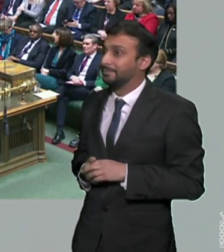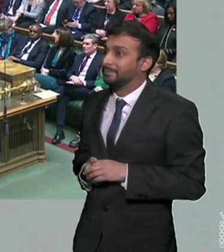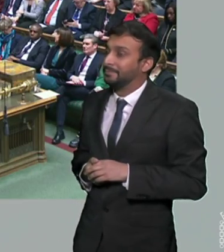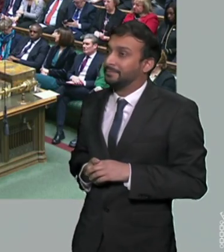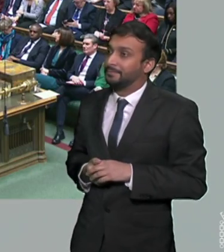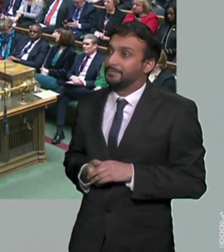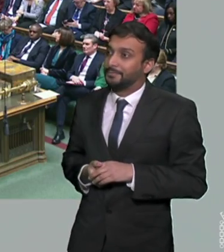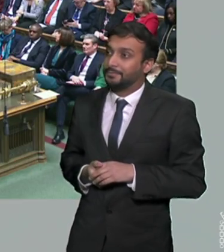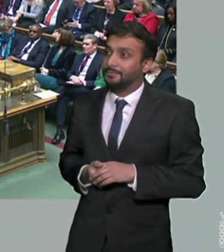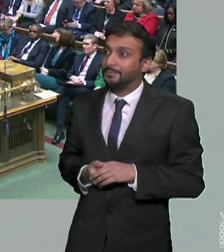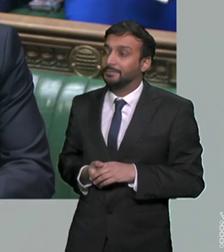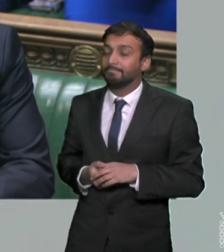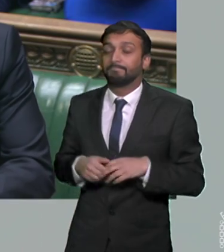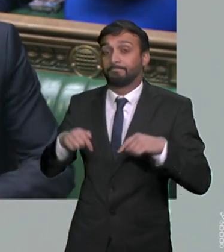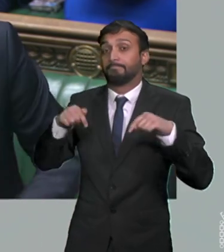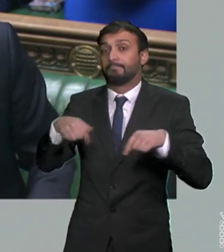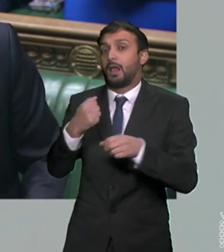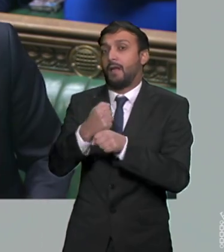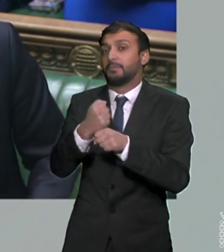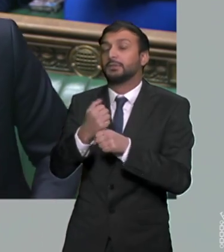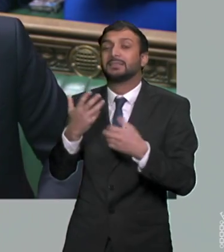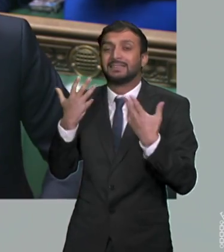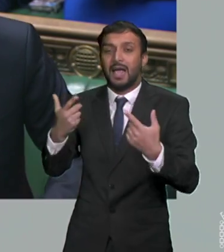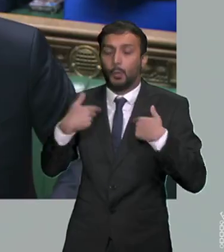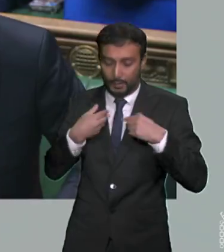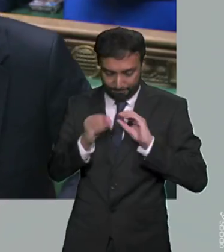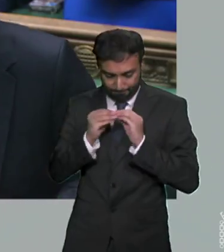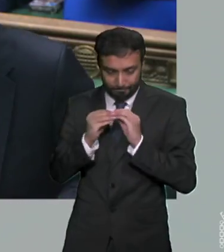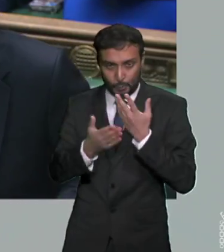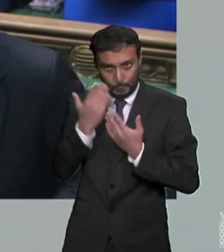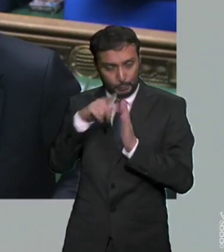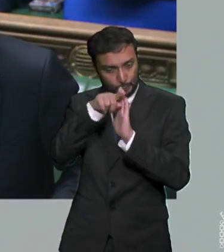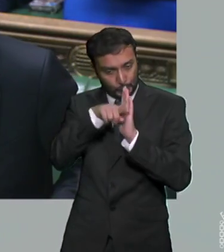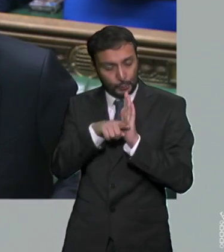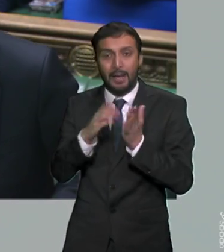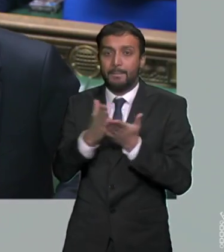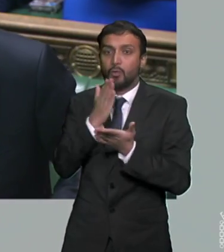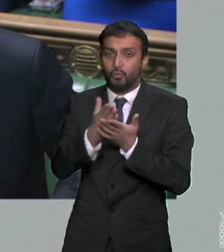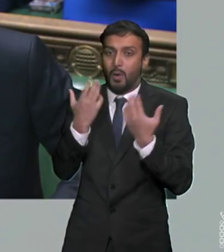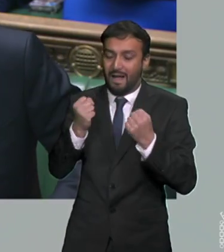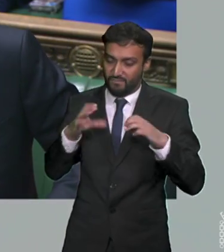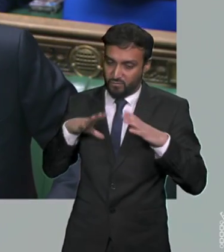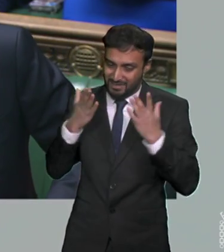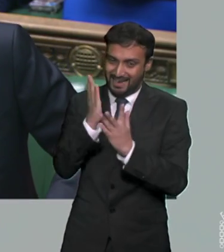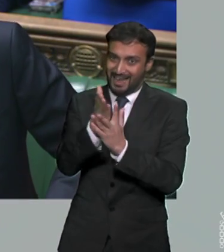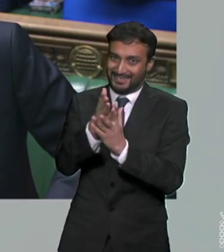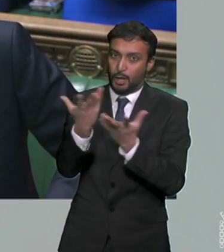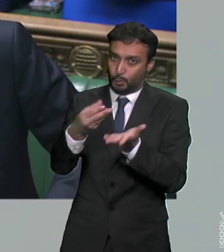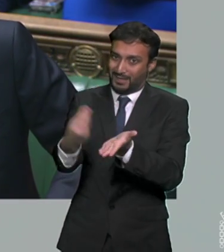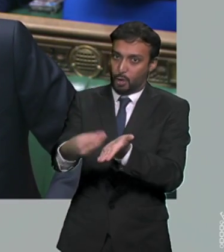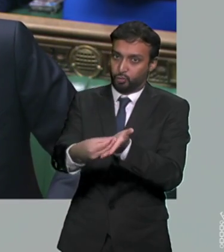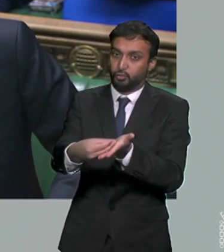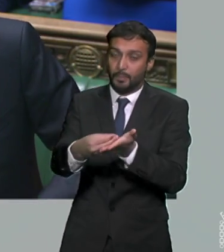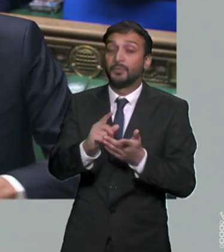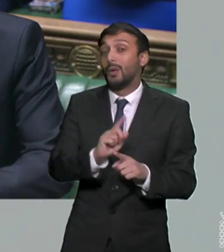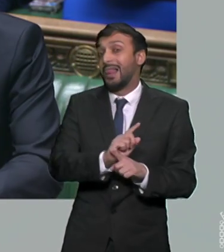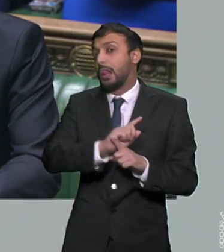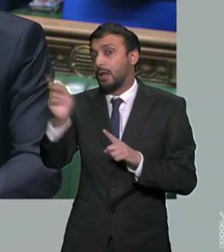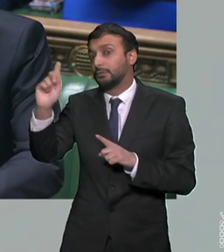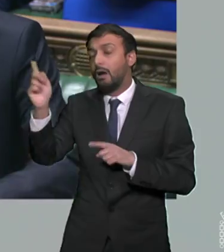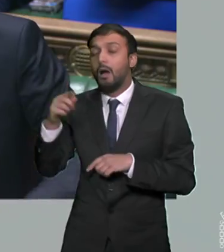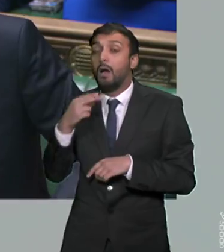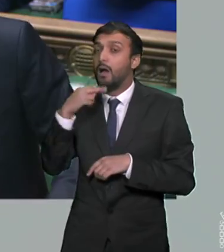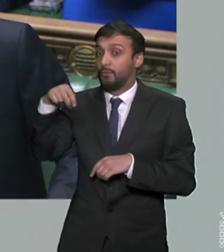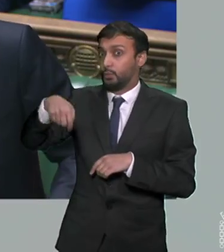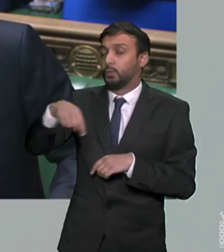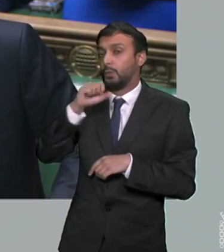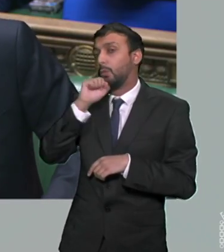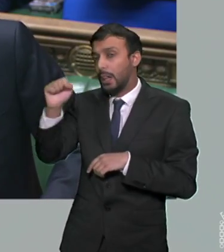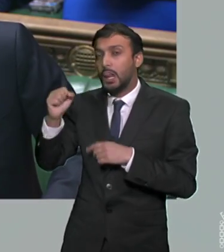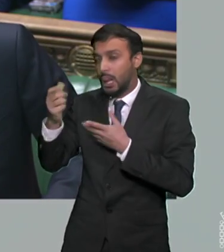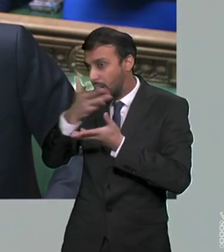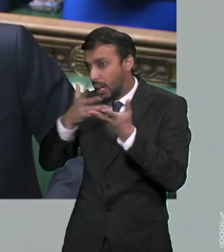This Government are legislating to safeguard access to cash, and that is what the Financial Services and Markets Bill, which we will debate this afternoon, will do through a very significant intervention.